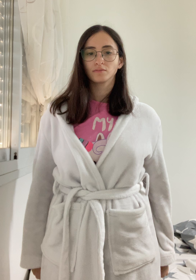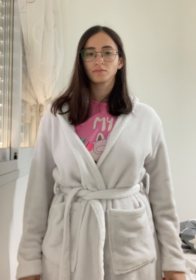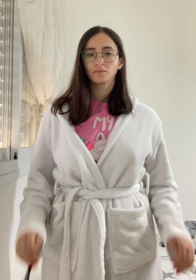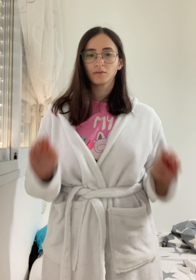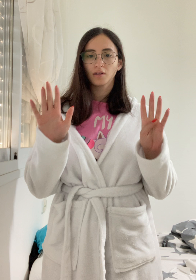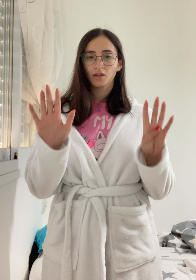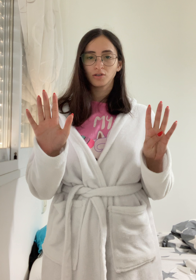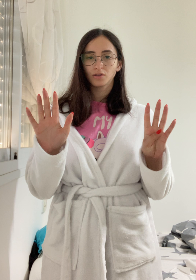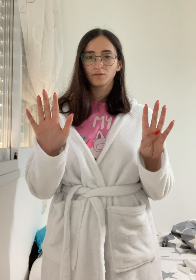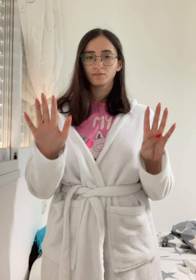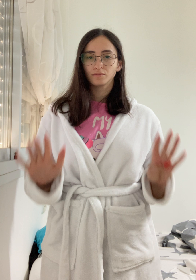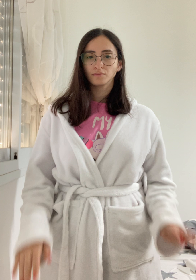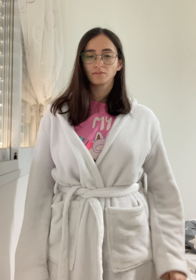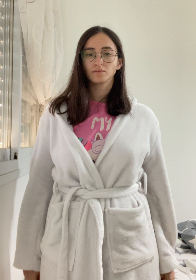תשע